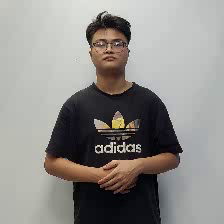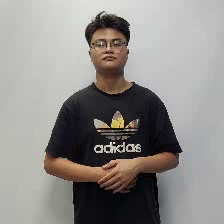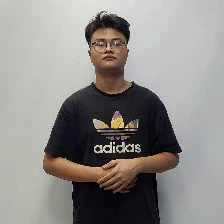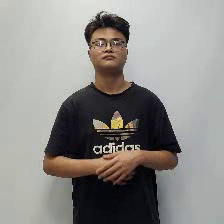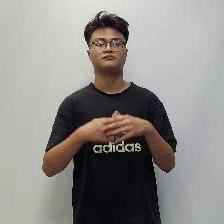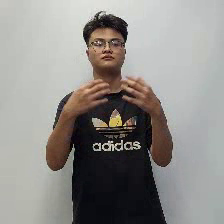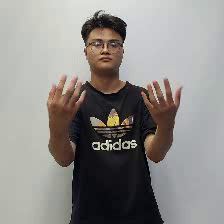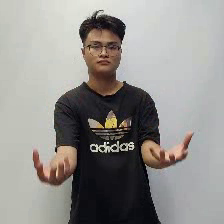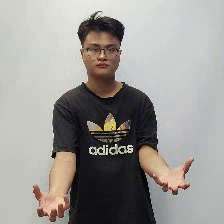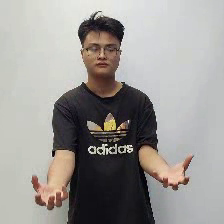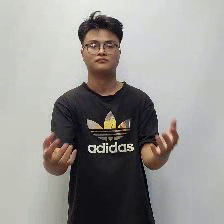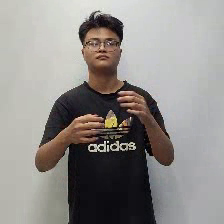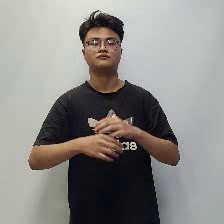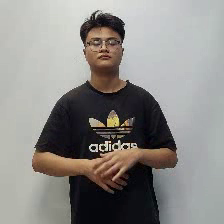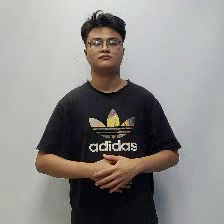Nặng